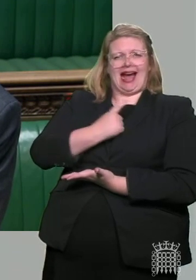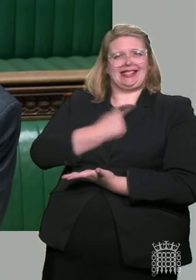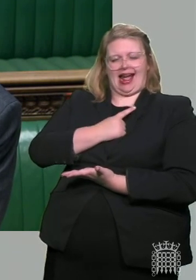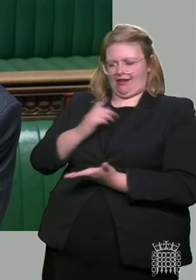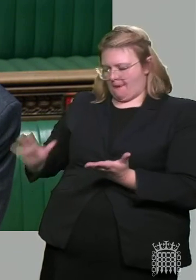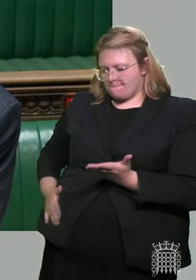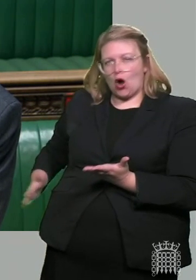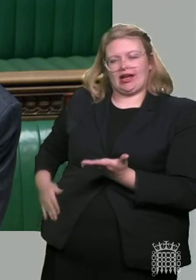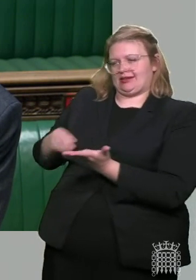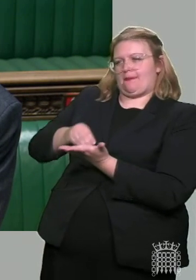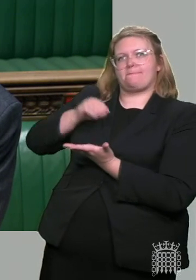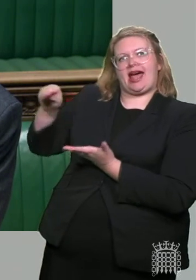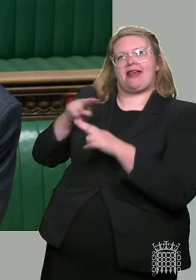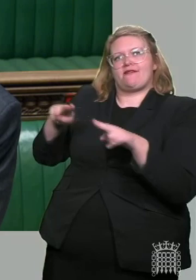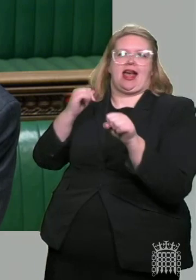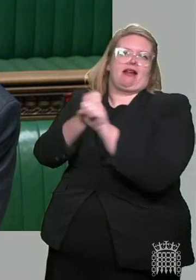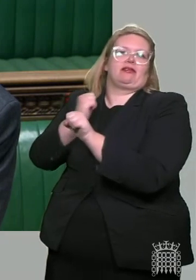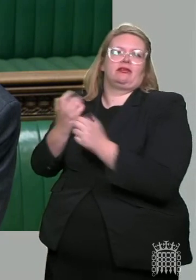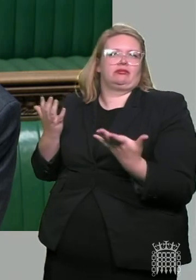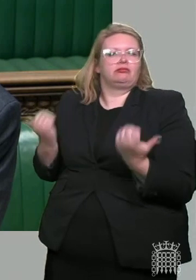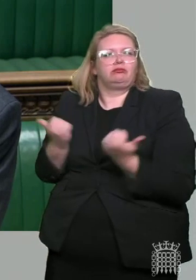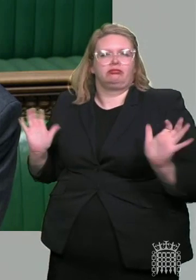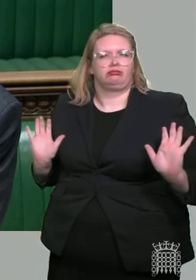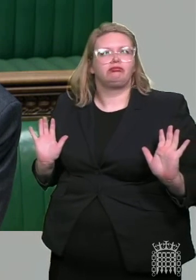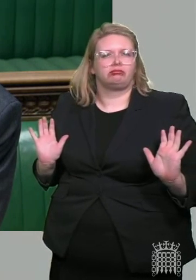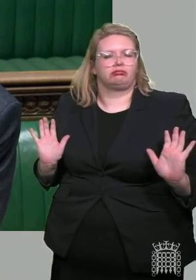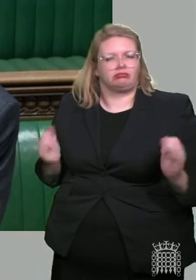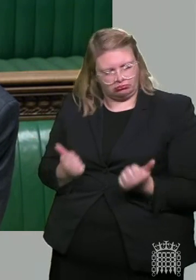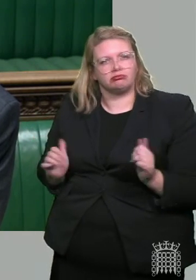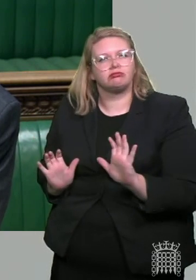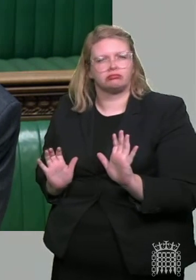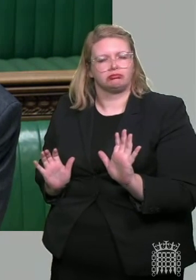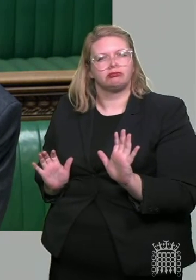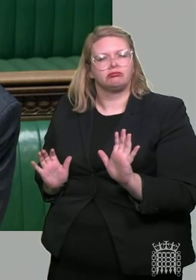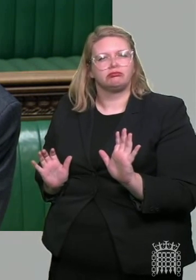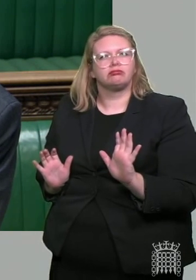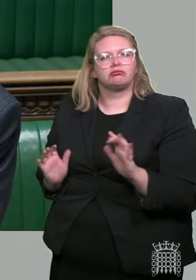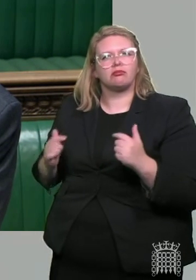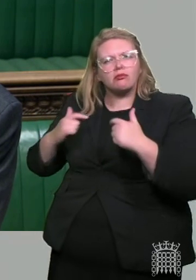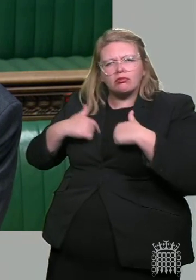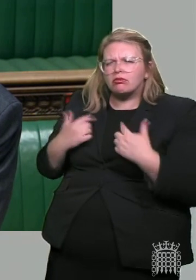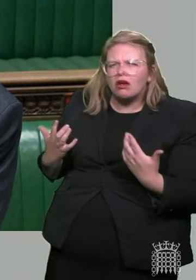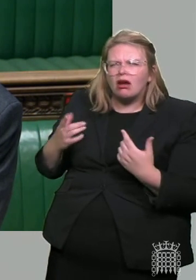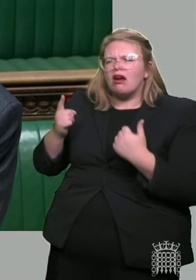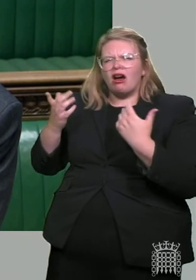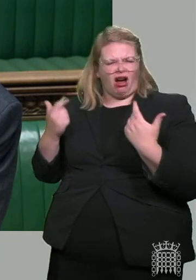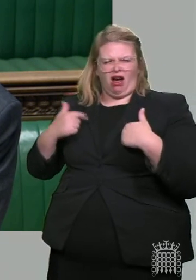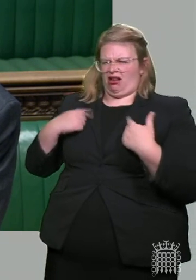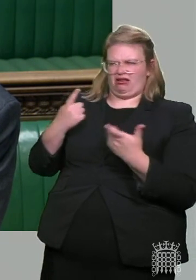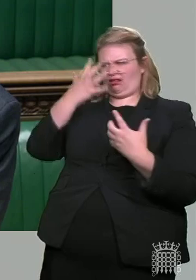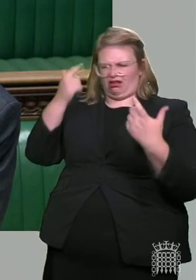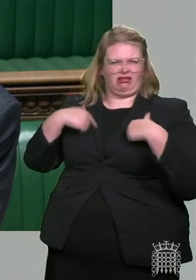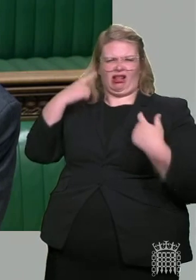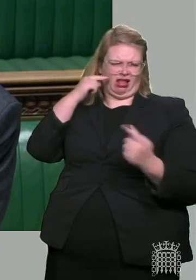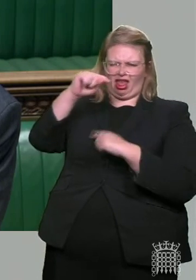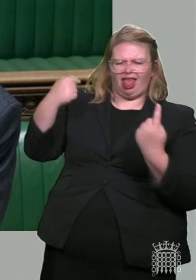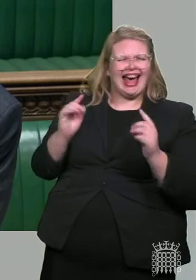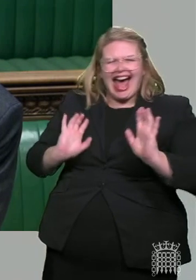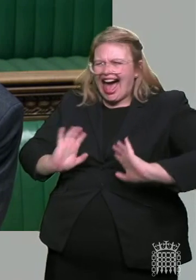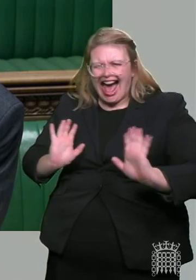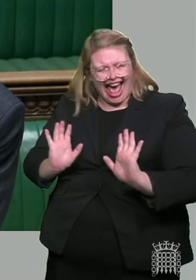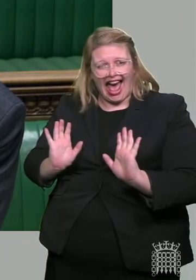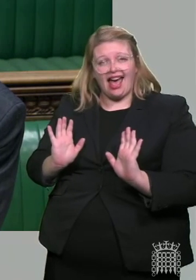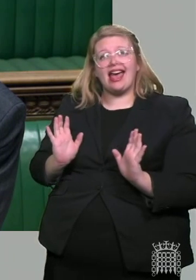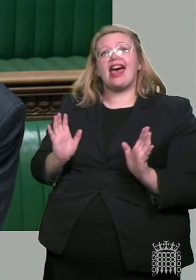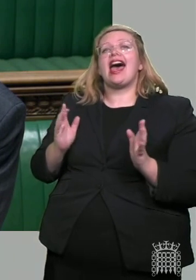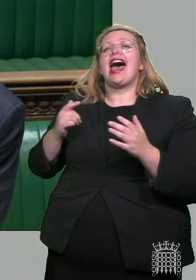Any further declaration that I have to make—if any—I will be advised upon by Lord Geidt.